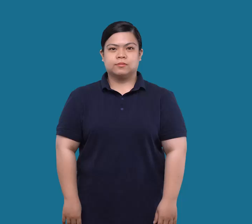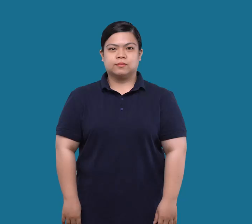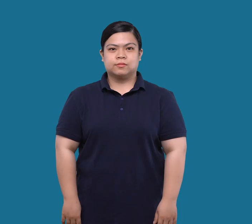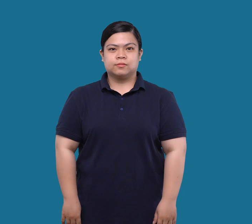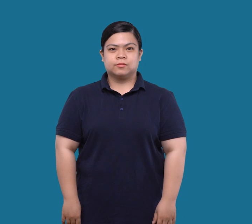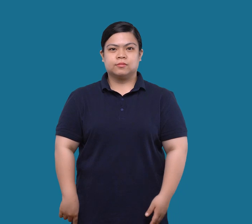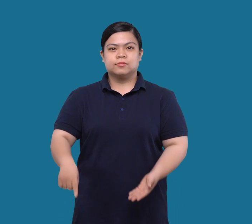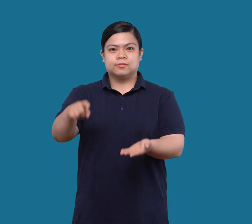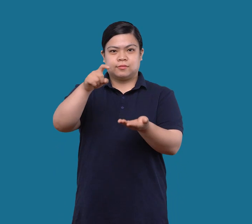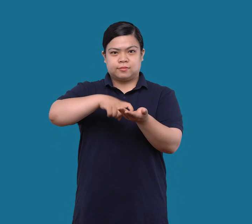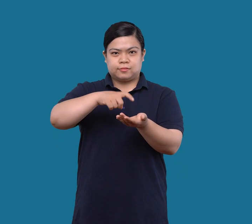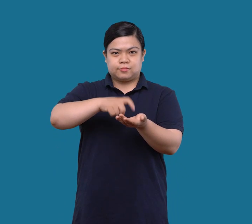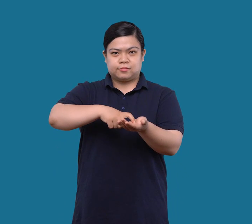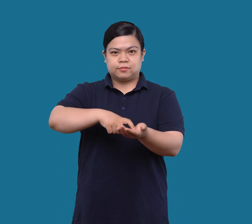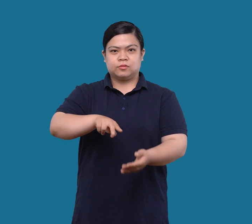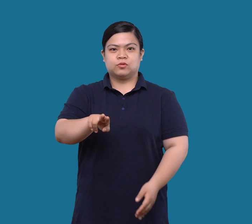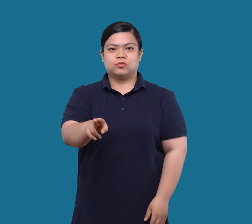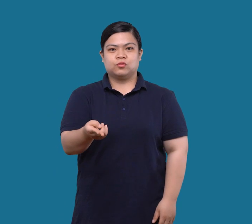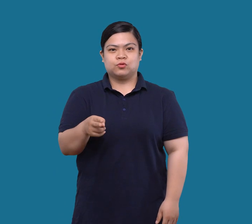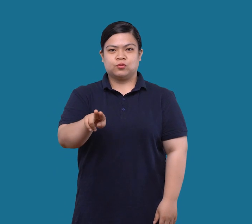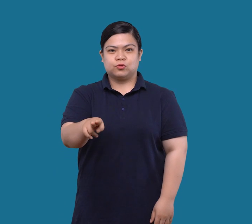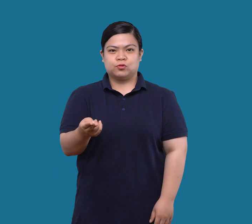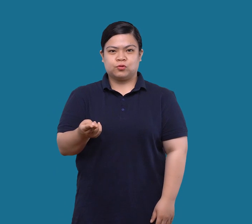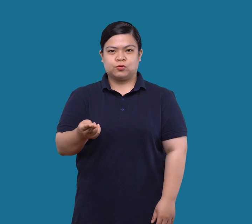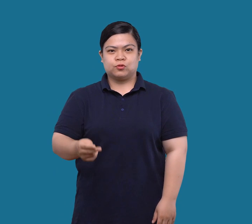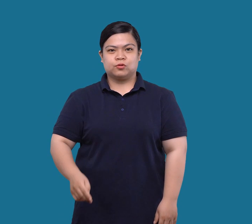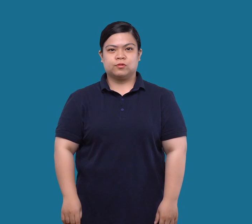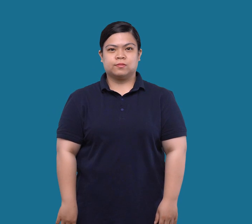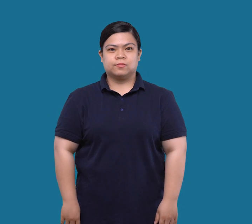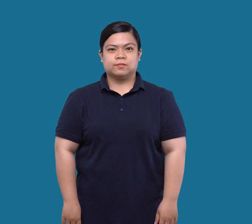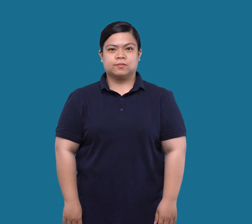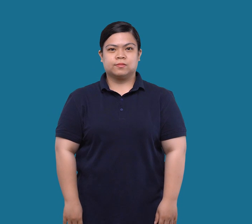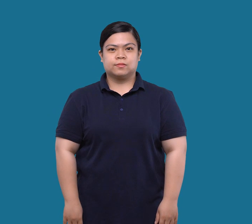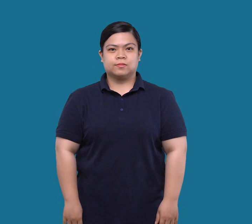gà nướng lu